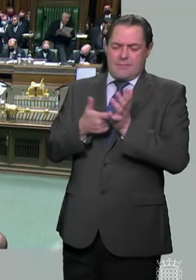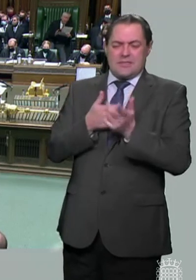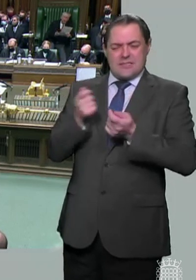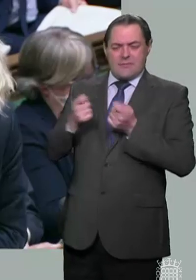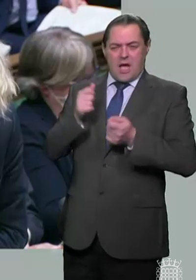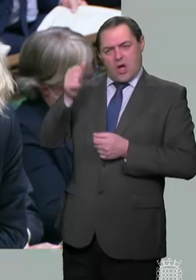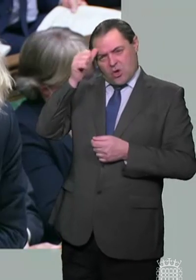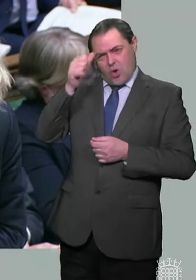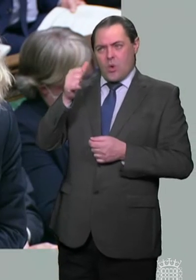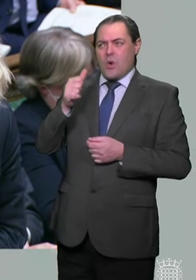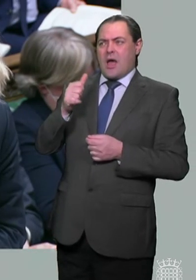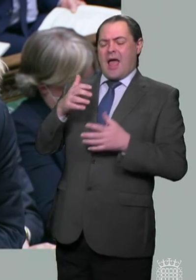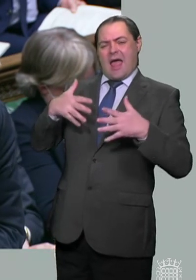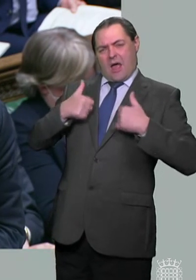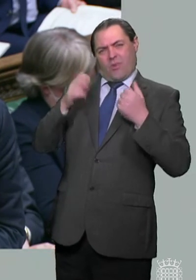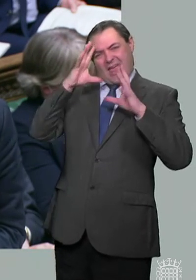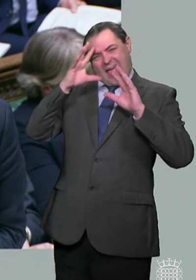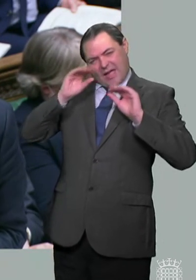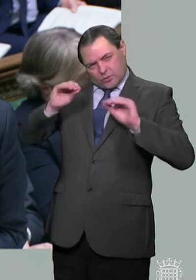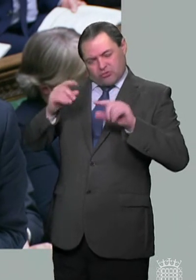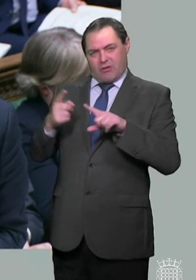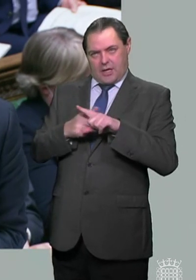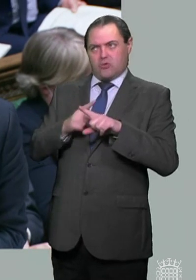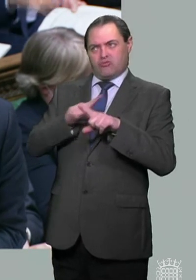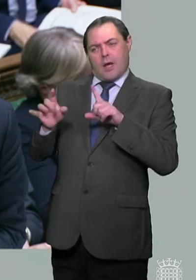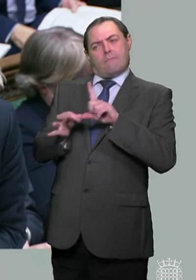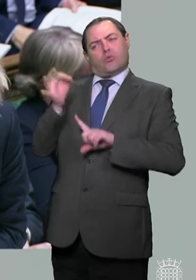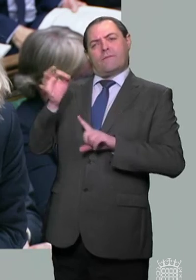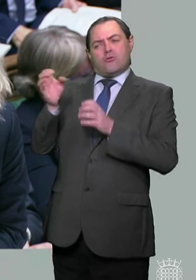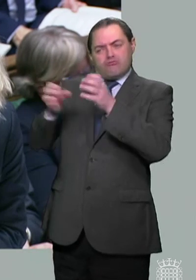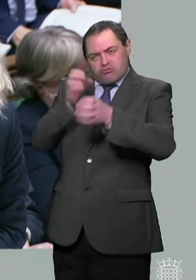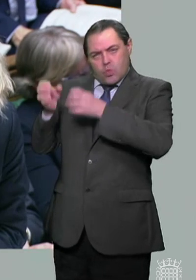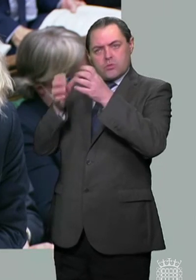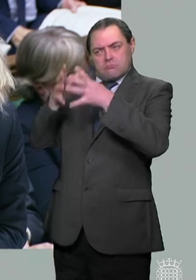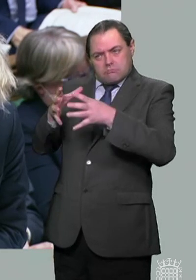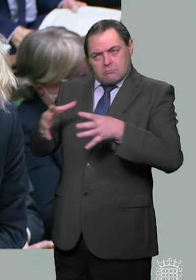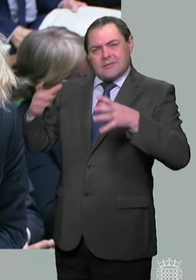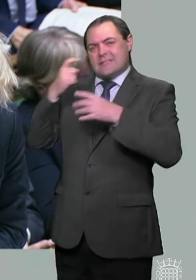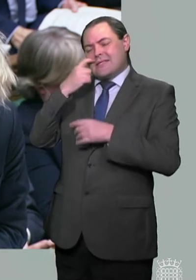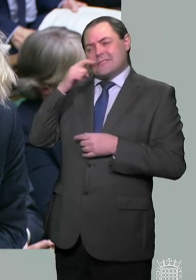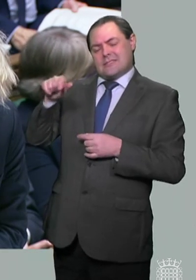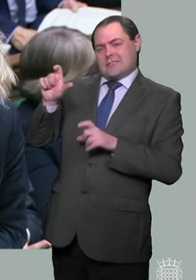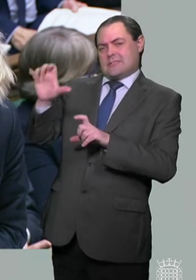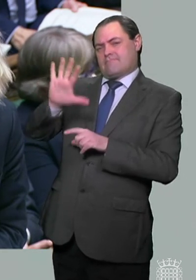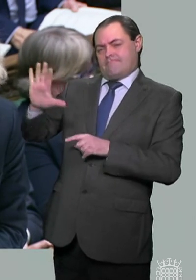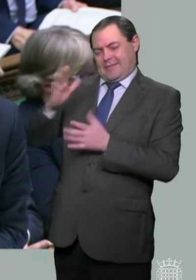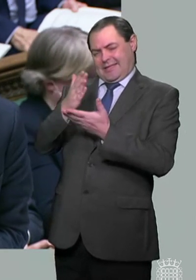Health Education England is working extensively in Lincolnshire to improve the recruitment and retention of dentists.